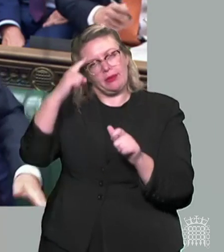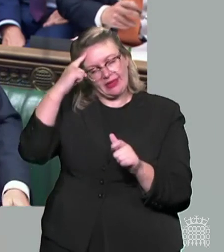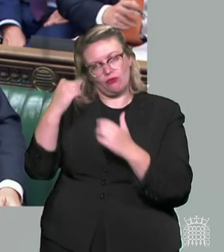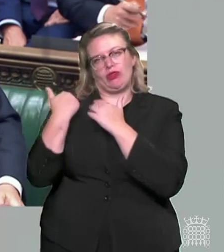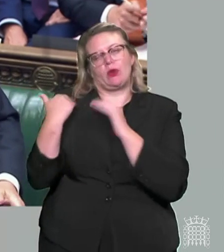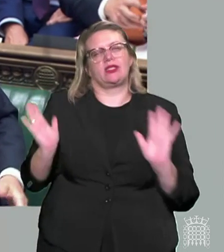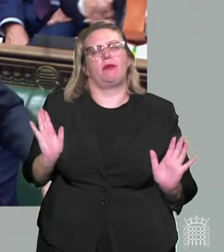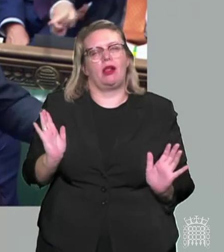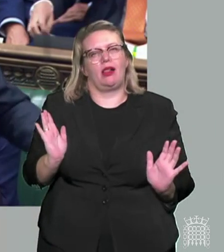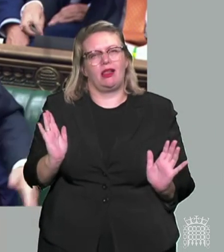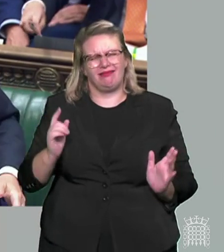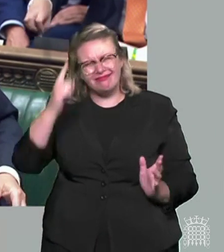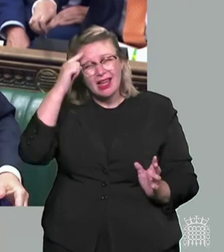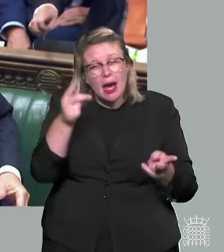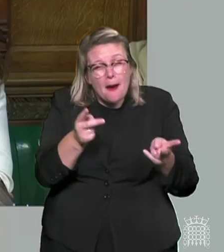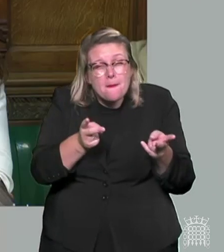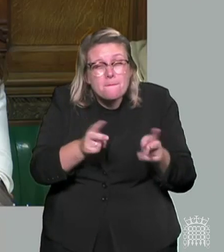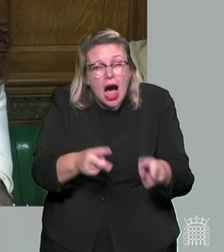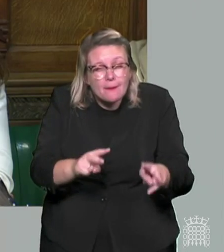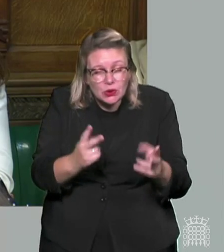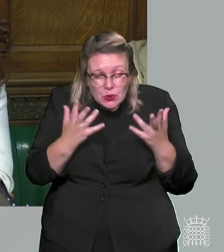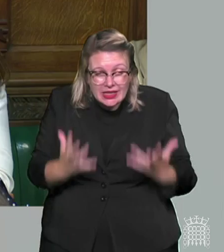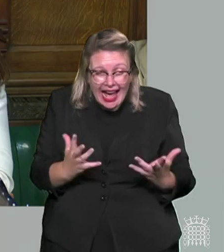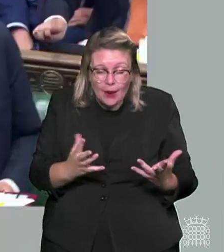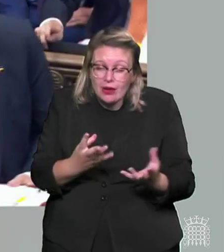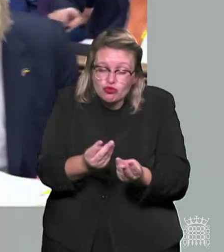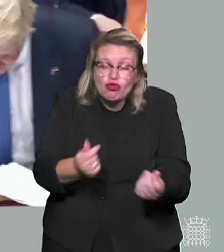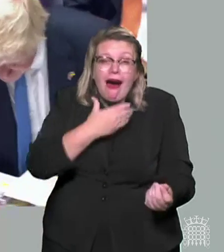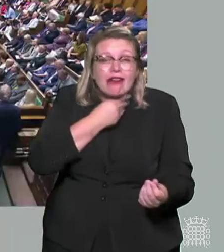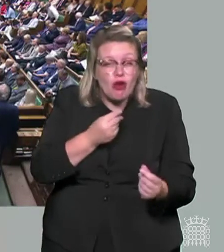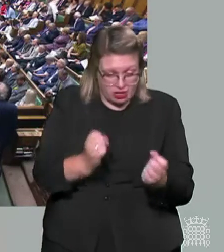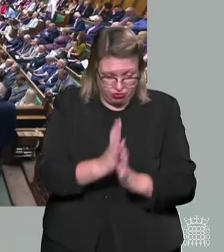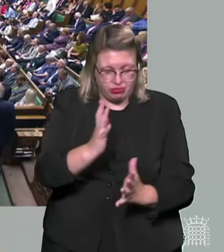It is clearly insane to take a disposable barbecue on to dry grass.